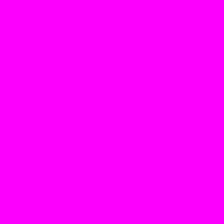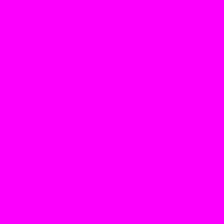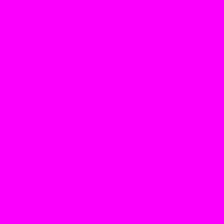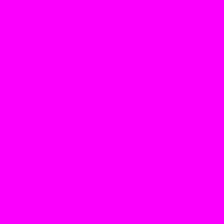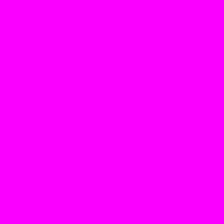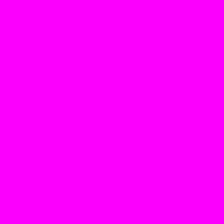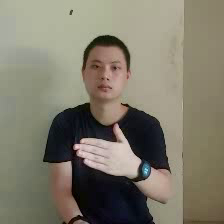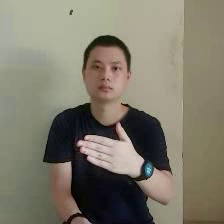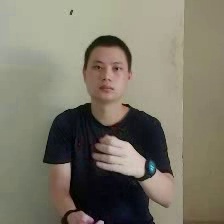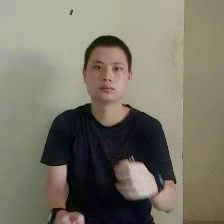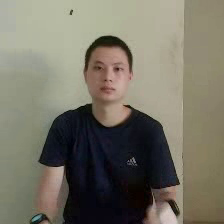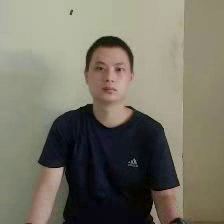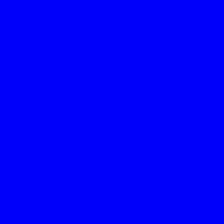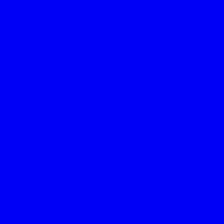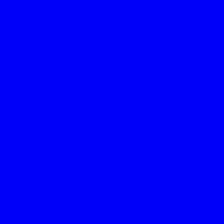Phạt